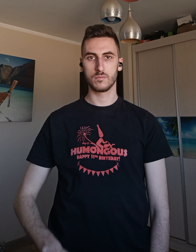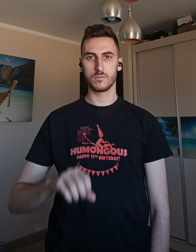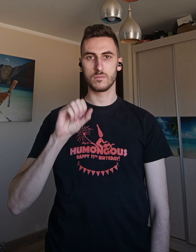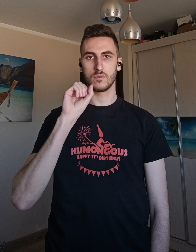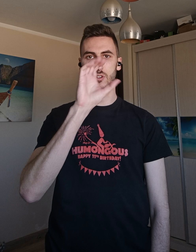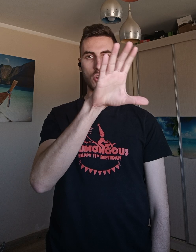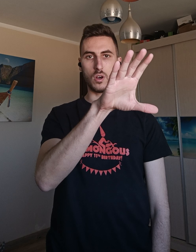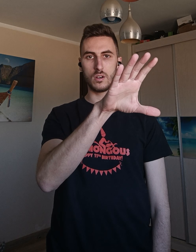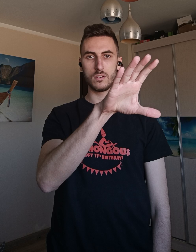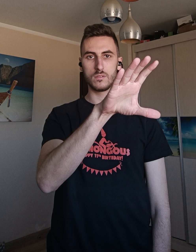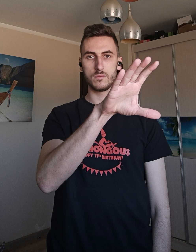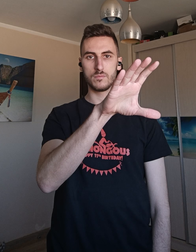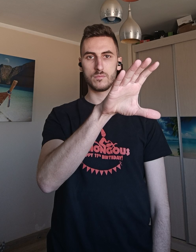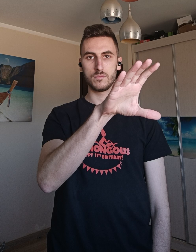לשלוח